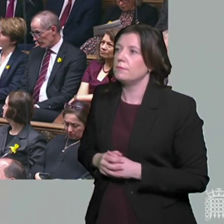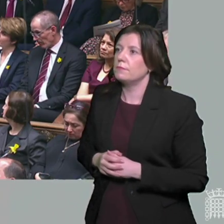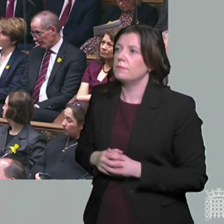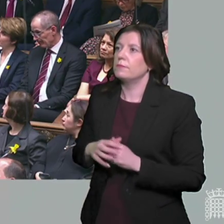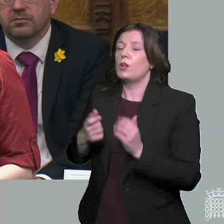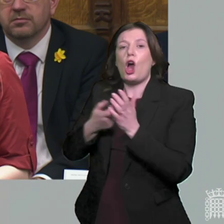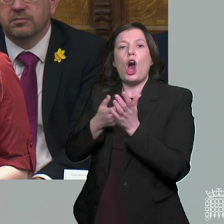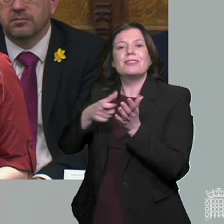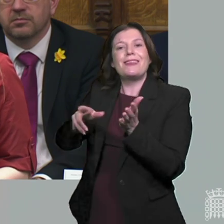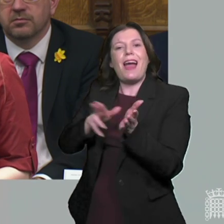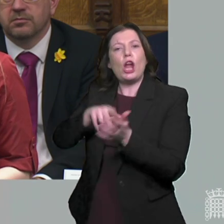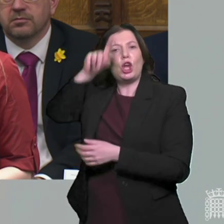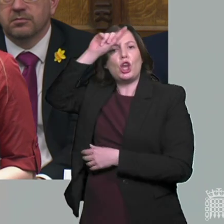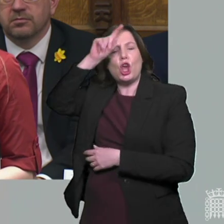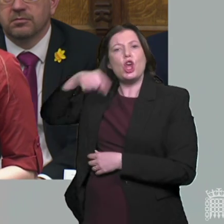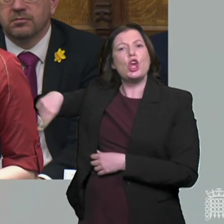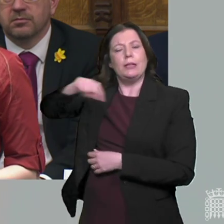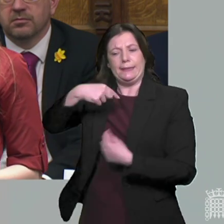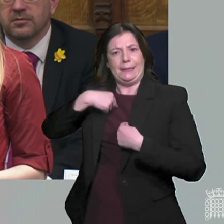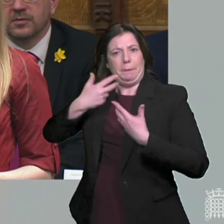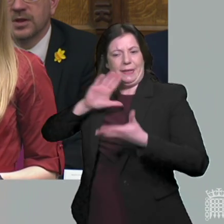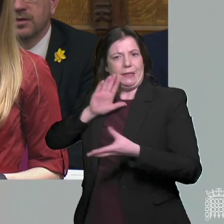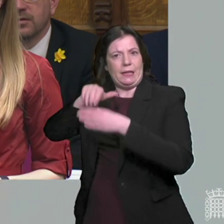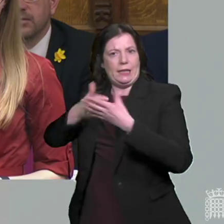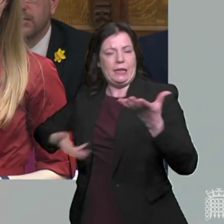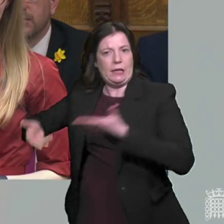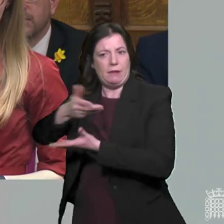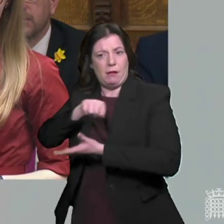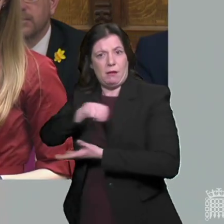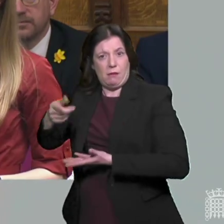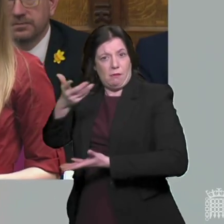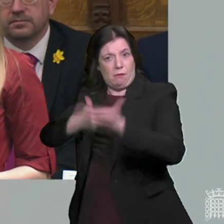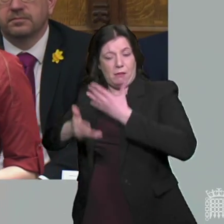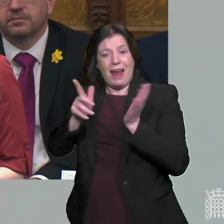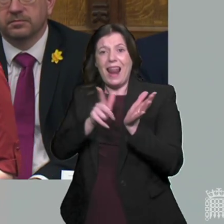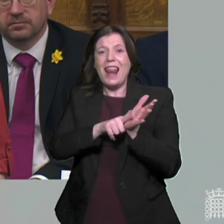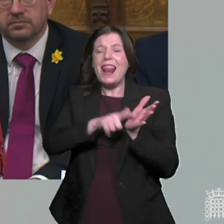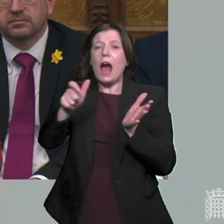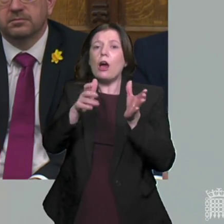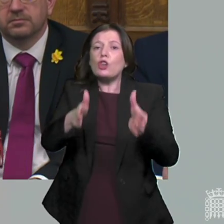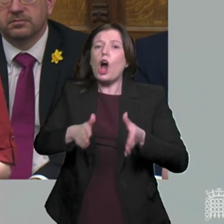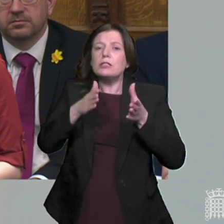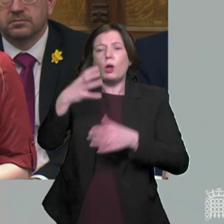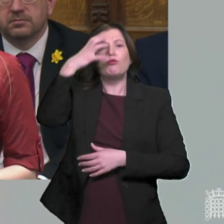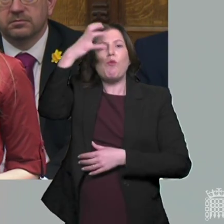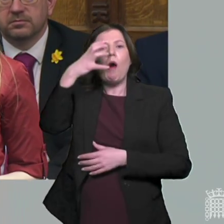One of the biggest challenges that they face is the crumbling buildings of Royal Lancaster Infirmary.